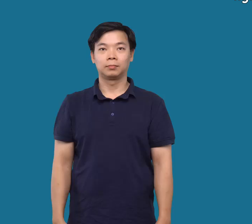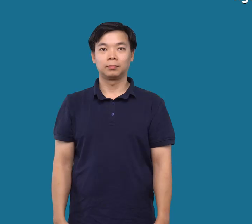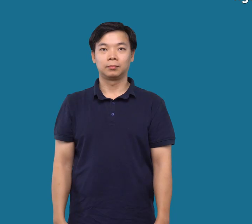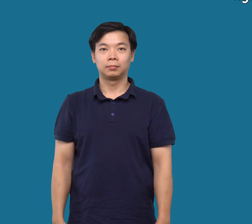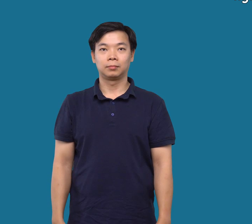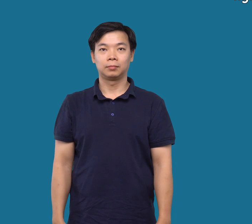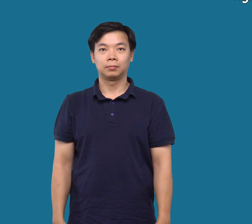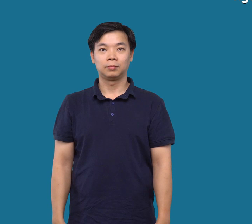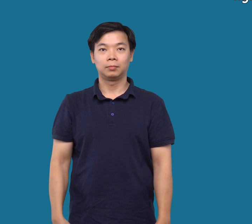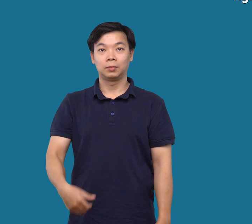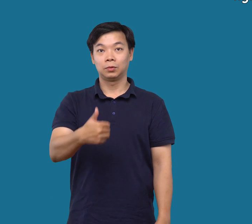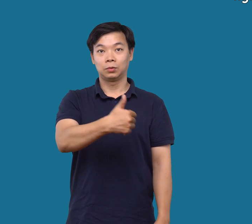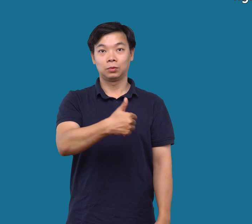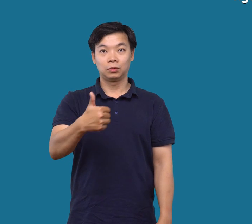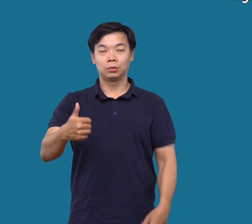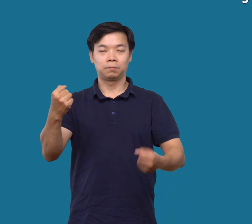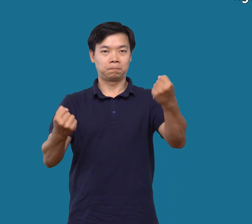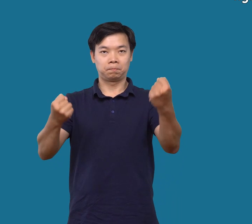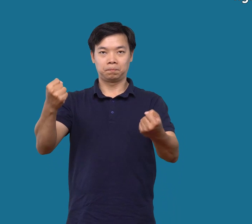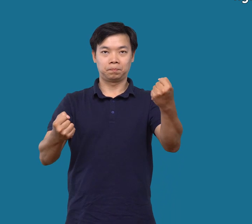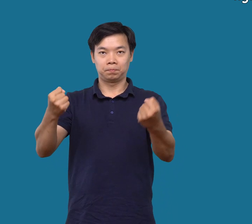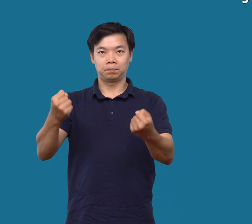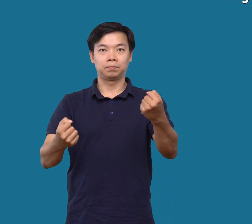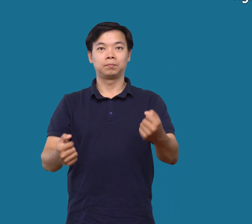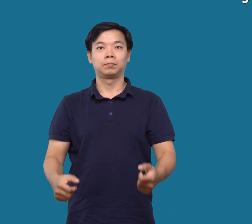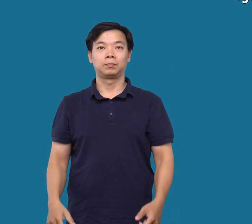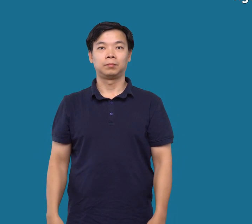người lái xe (ô tô)